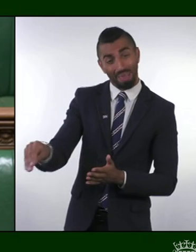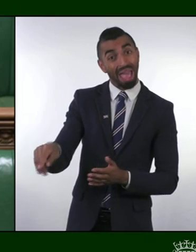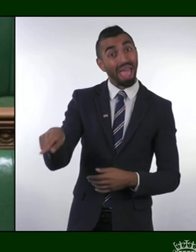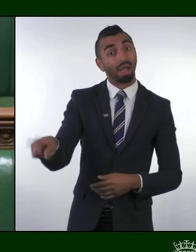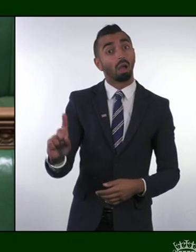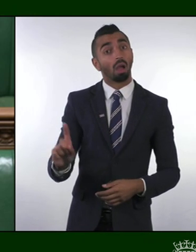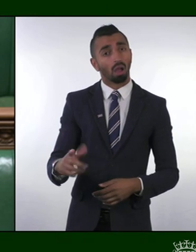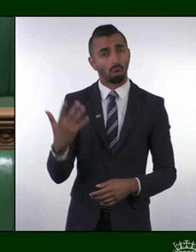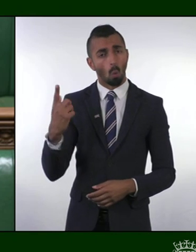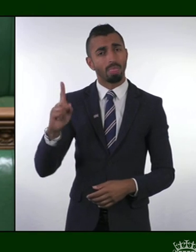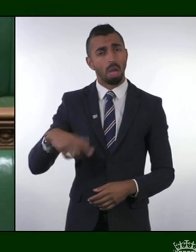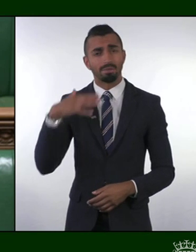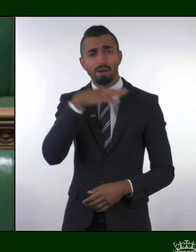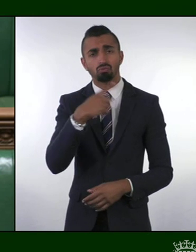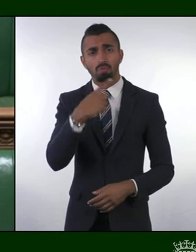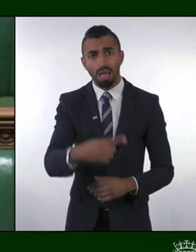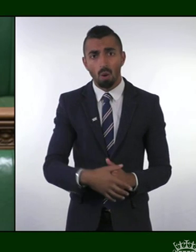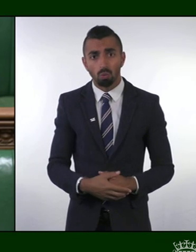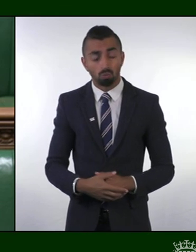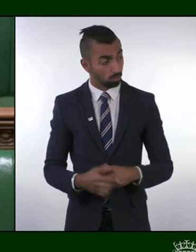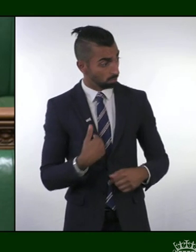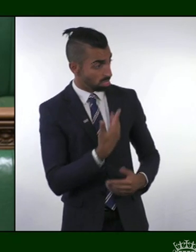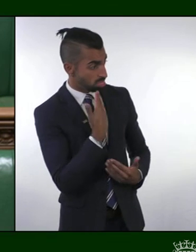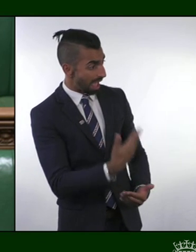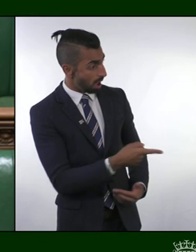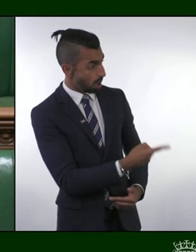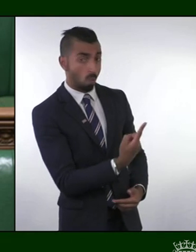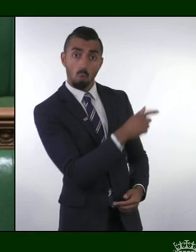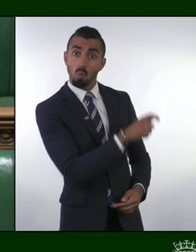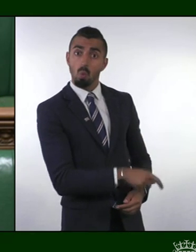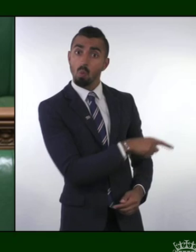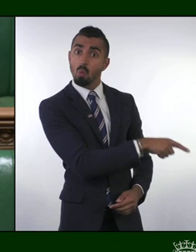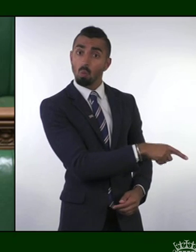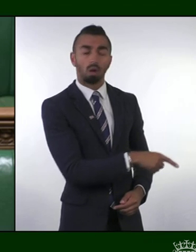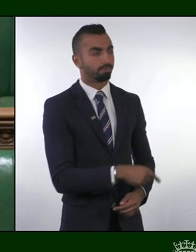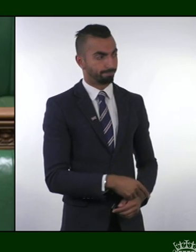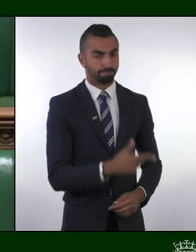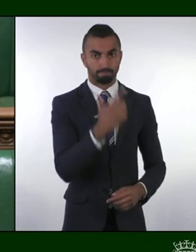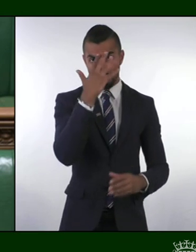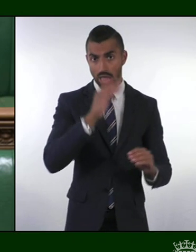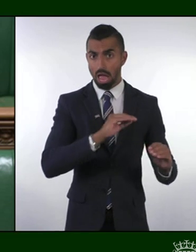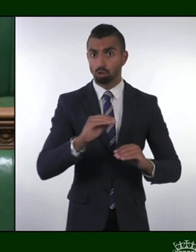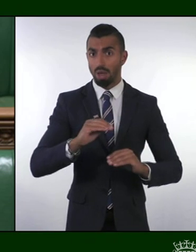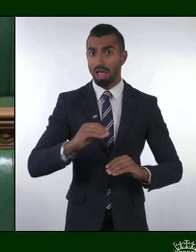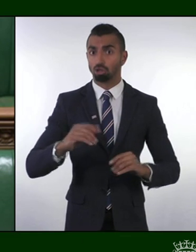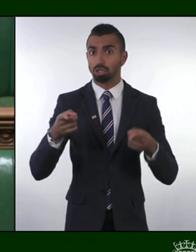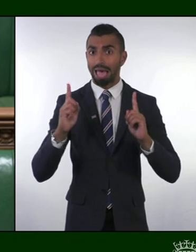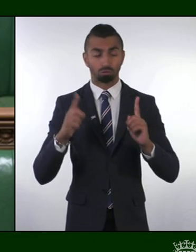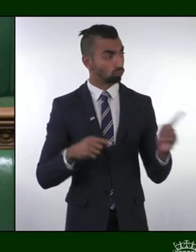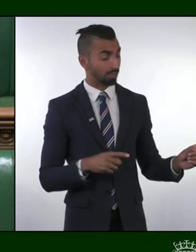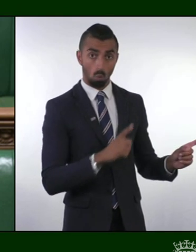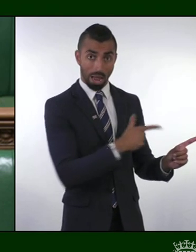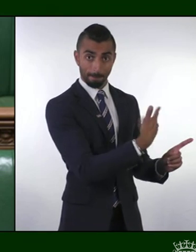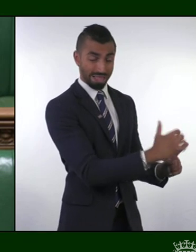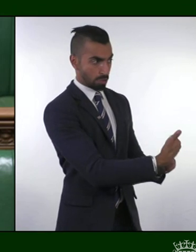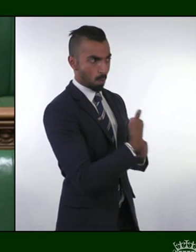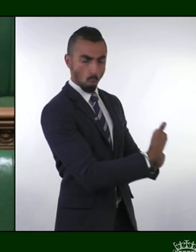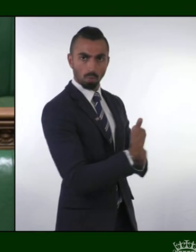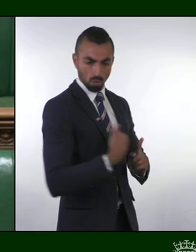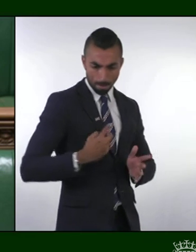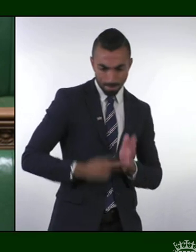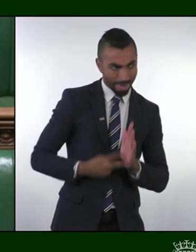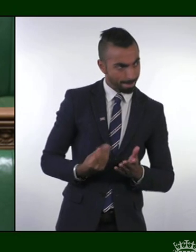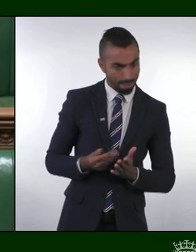I thank my right honourable Friend the Education Secretary for his support and commitment in developing these measures.